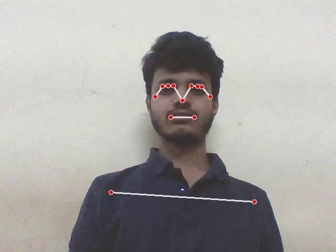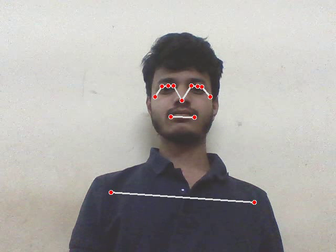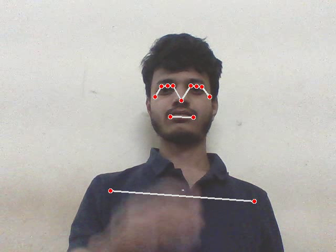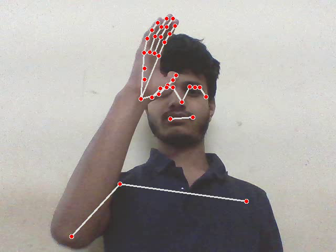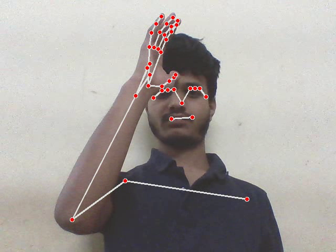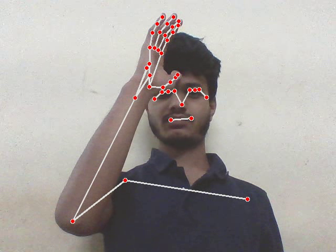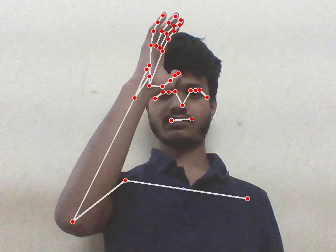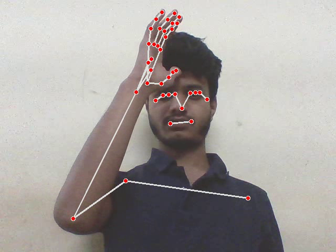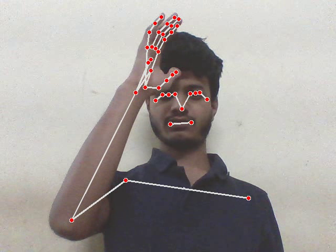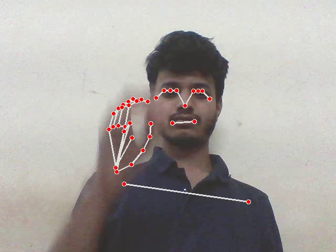father